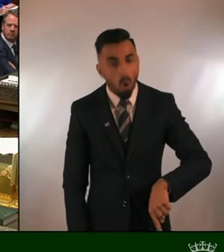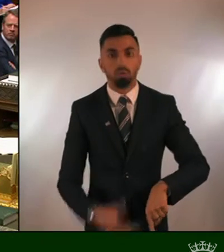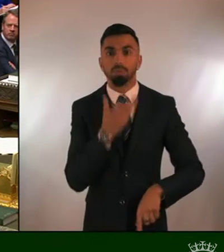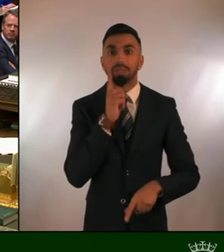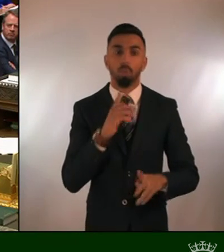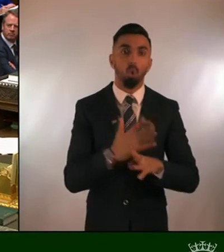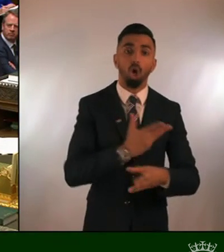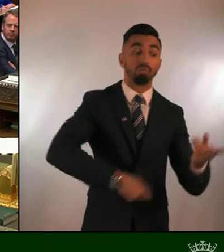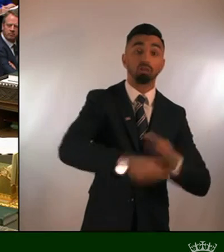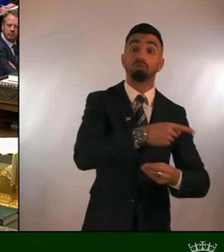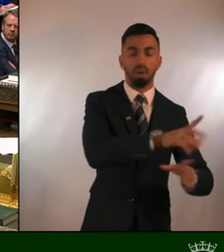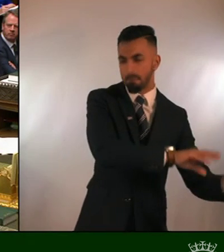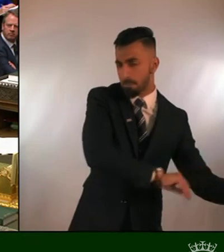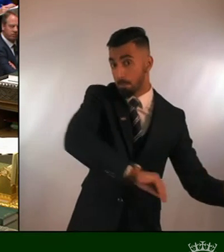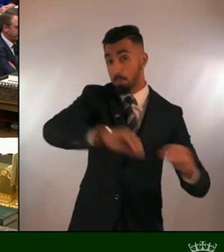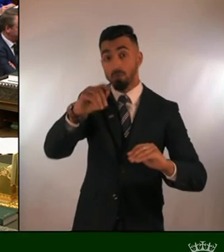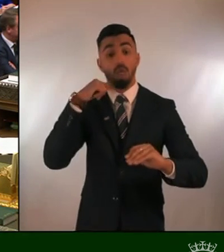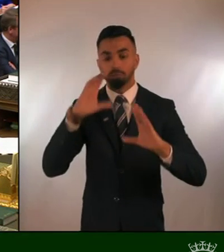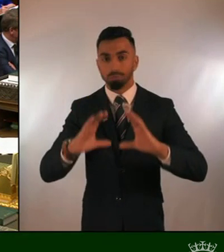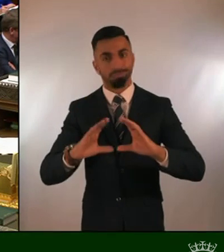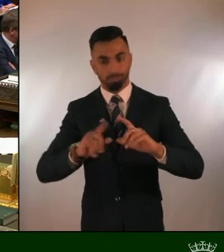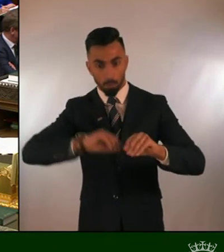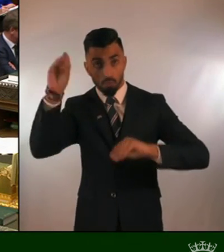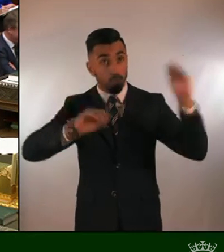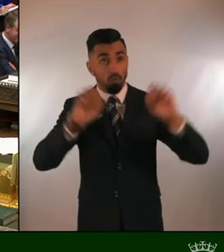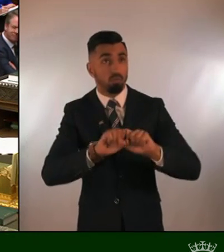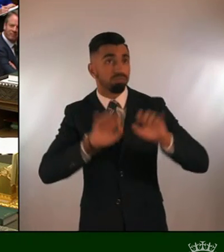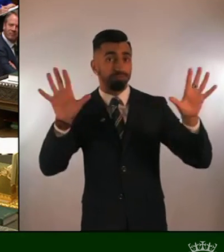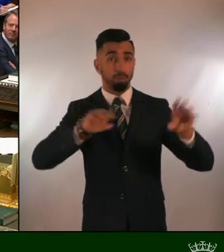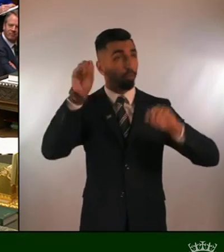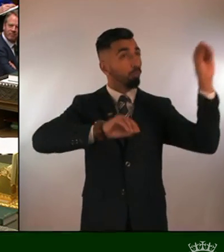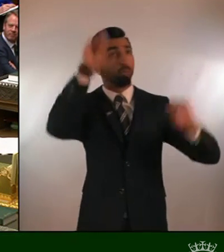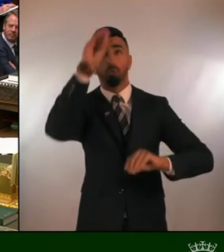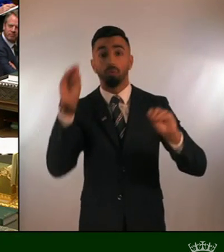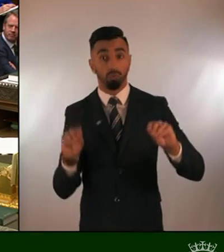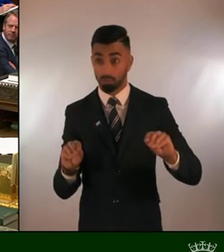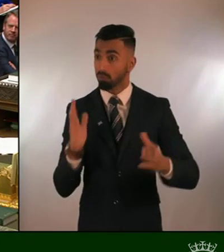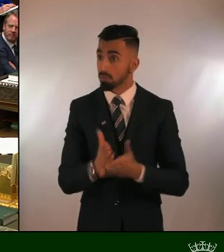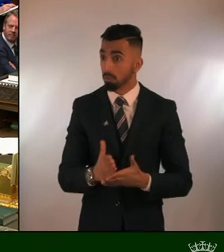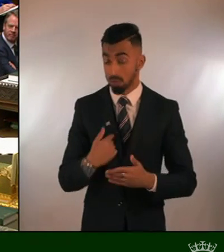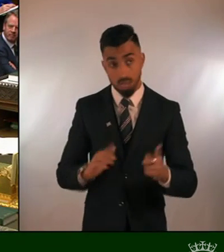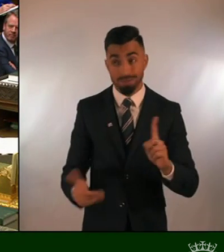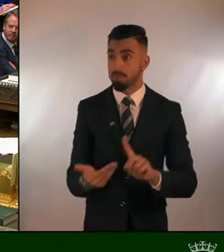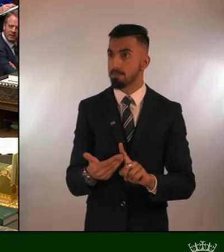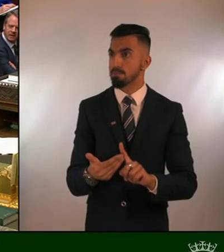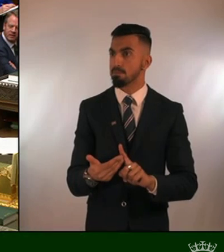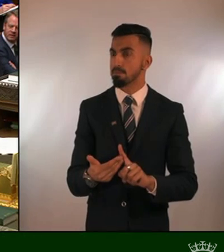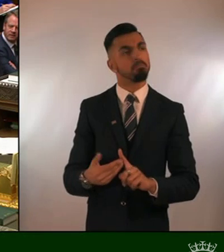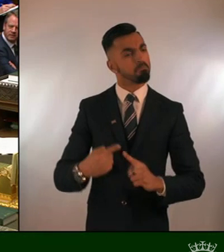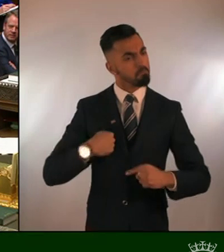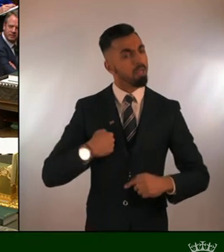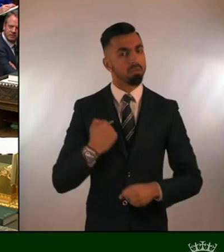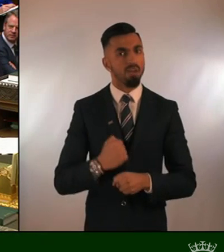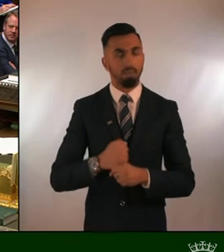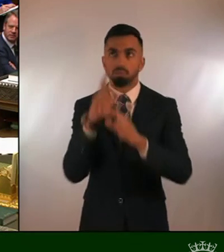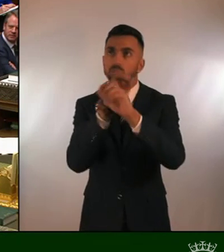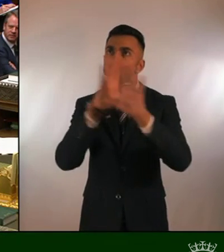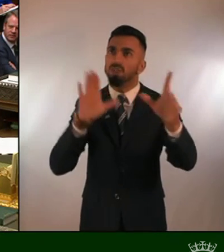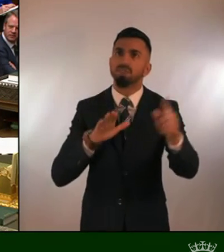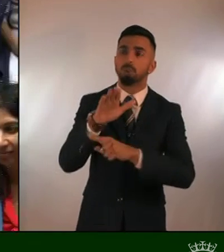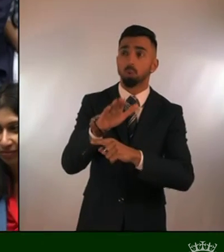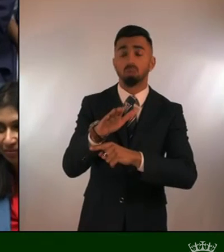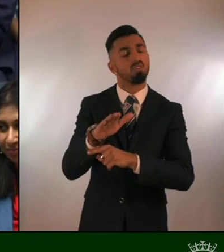Secondly, because of this changed mindset, we will invest more in our nations, cities and towns.